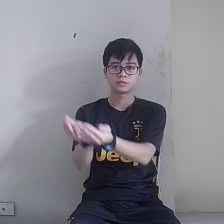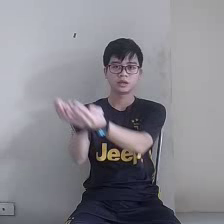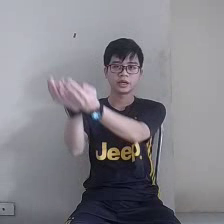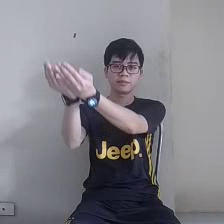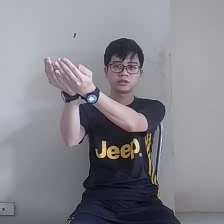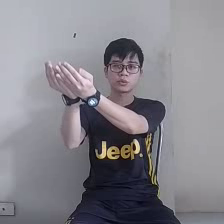Biếu tặng